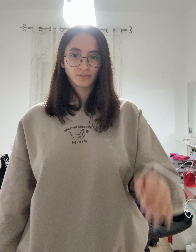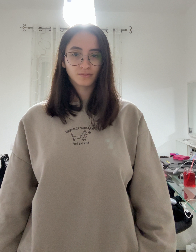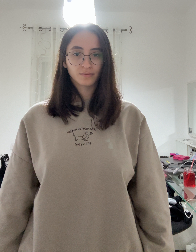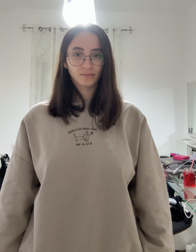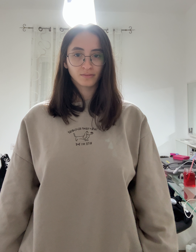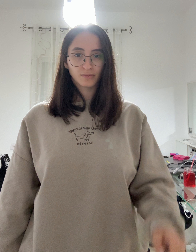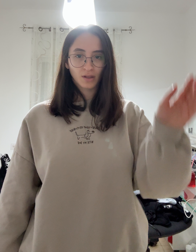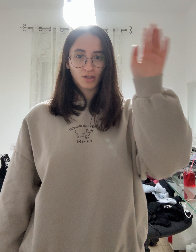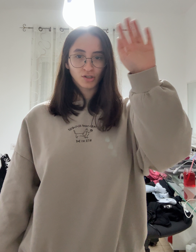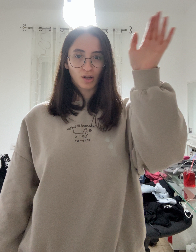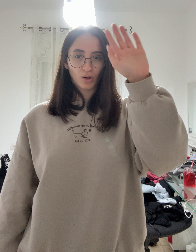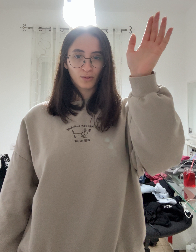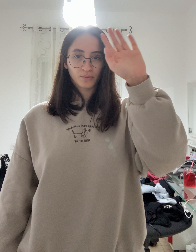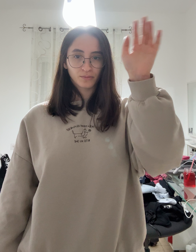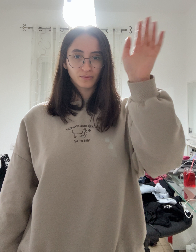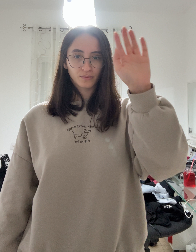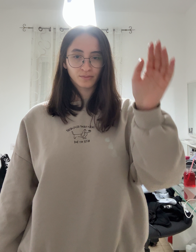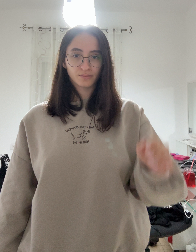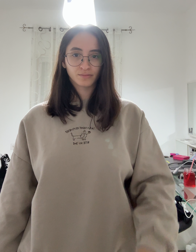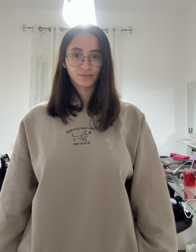שלום